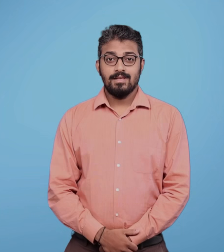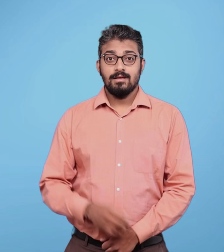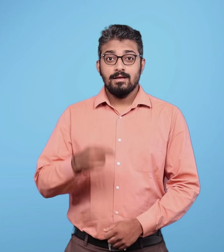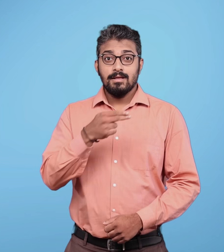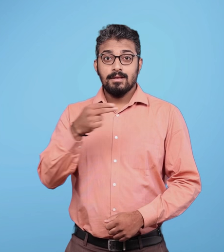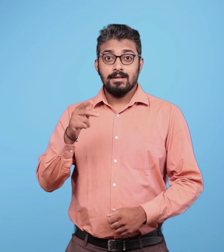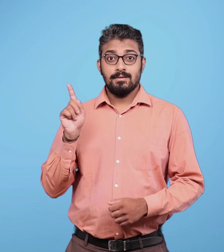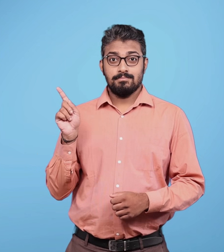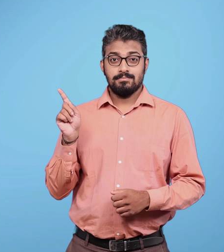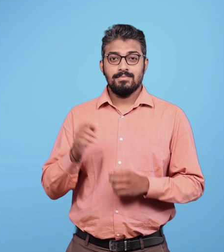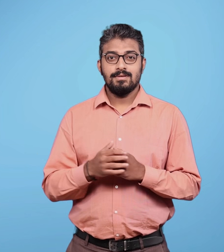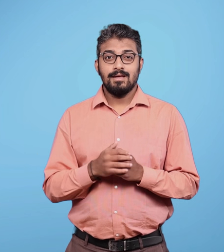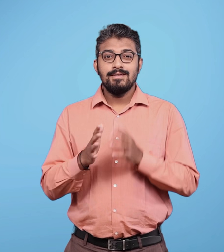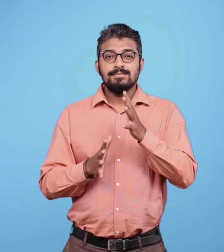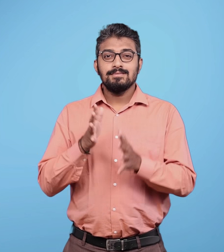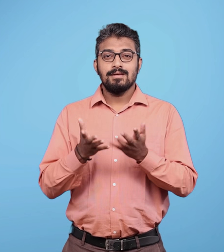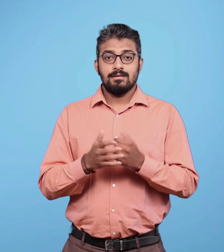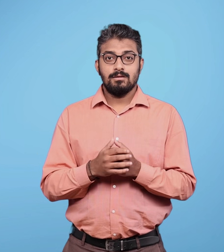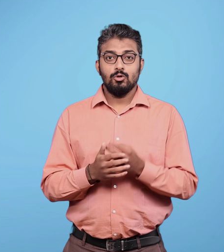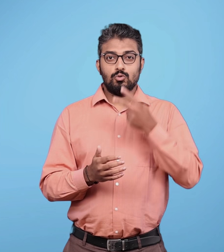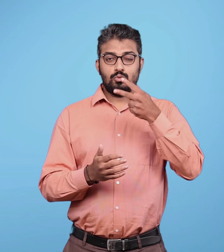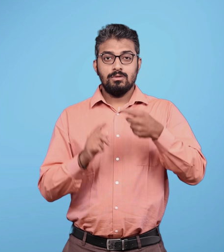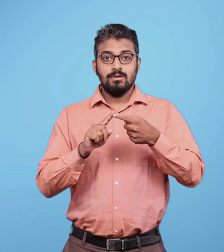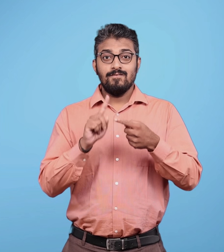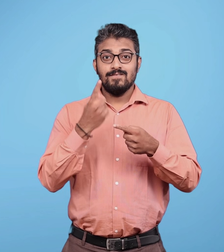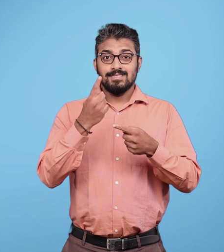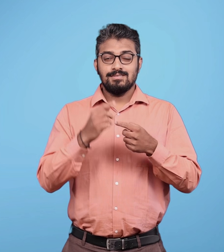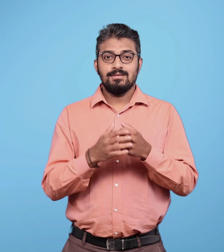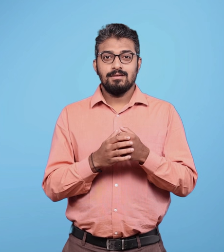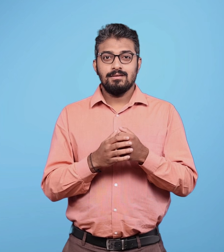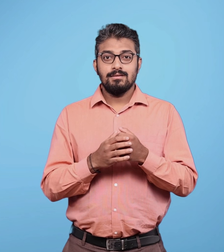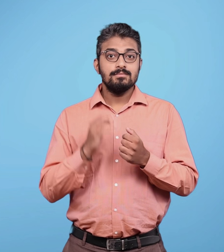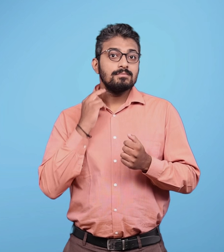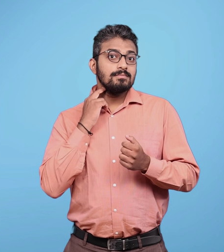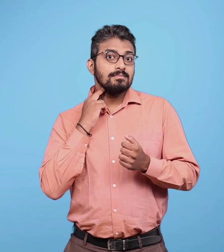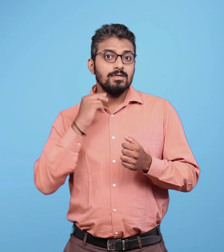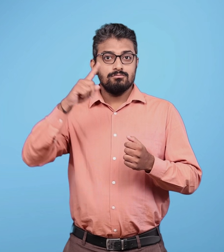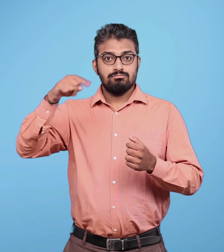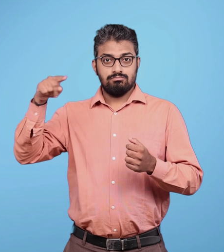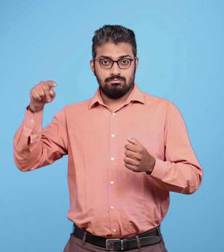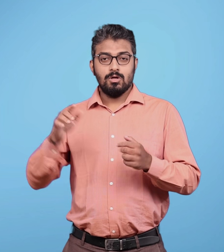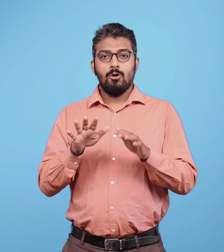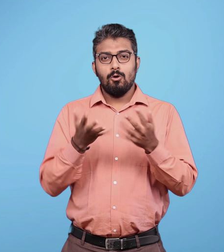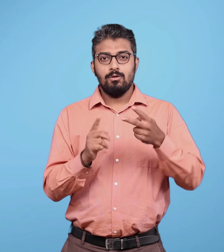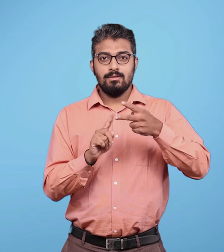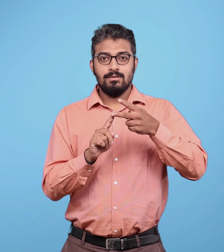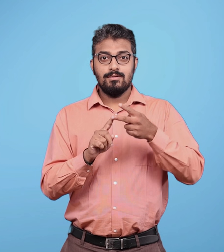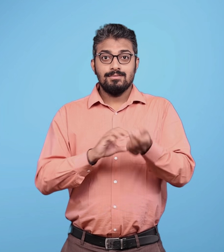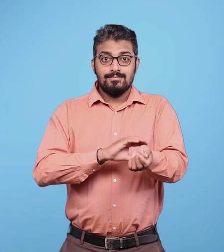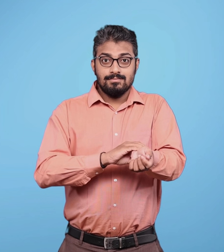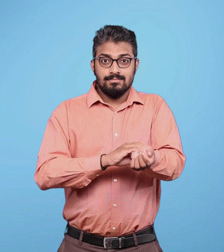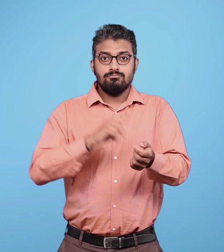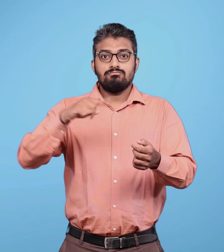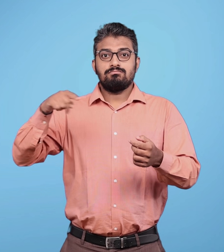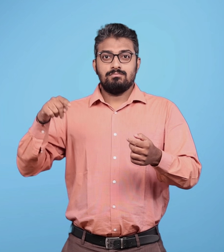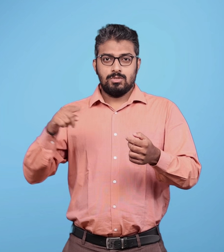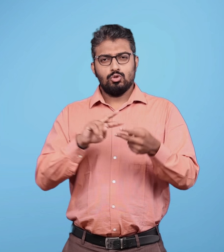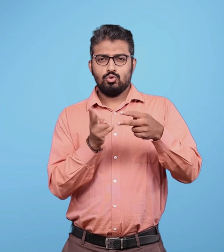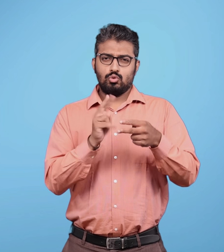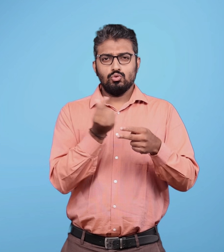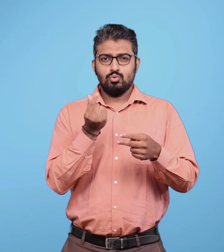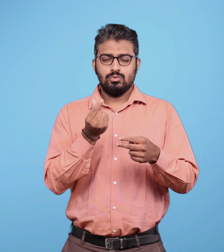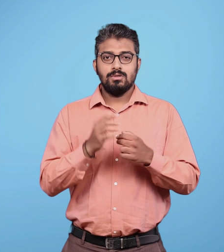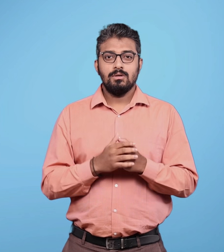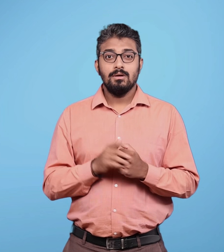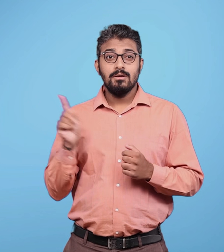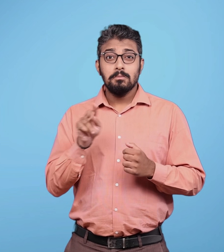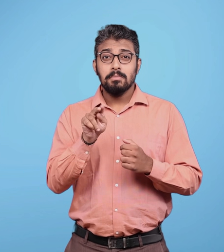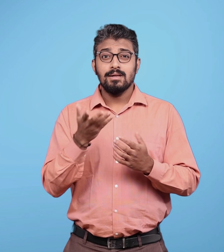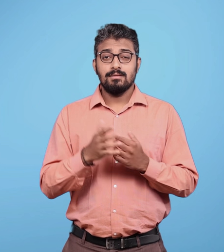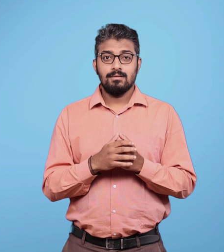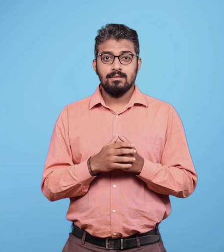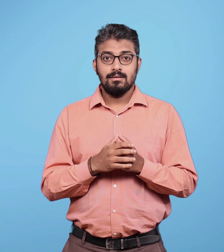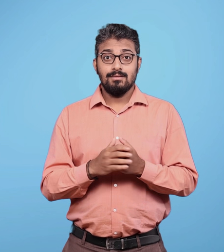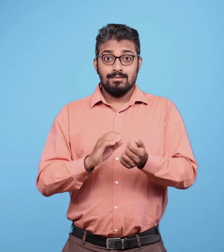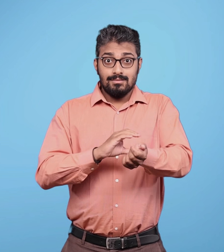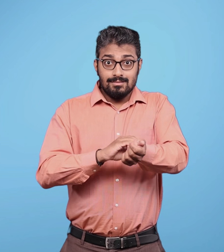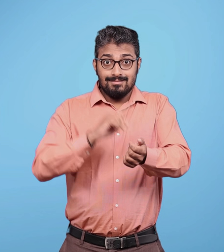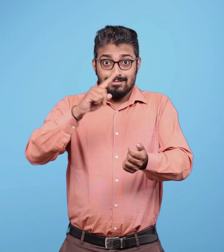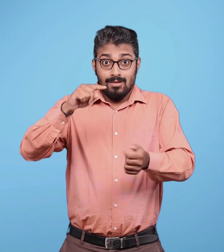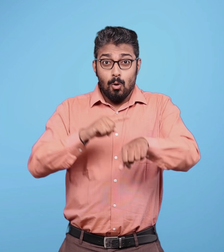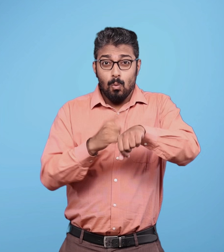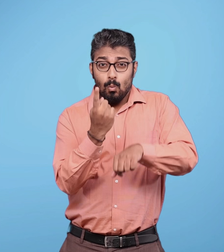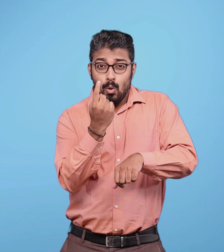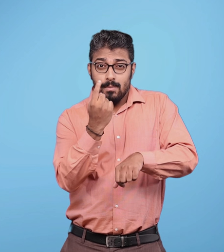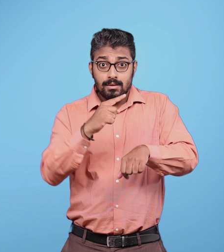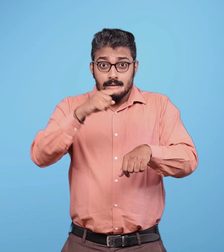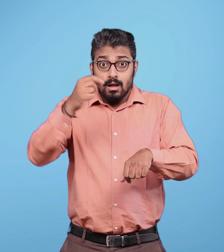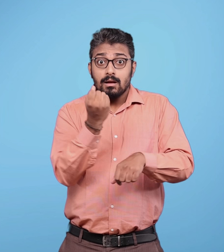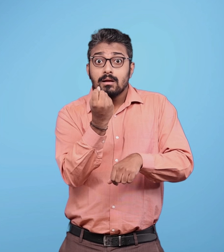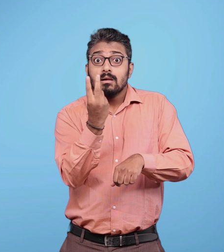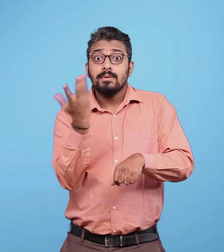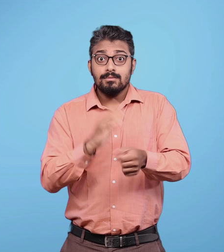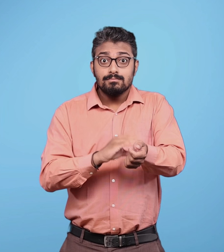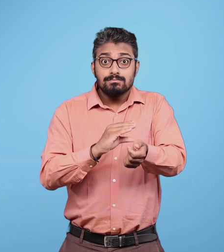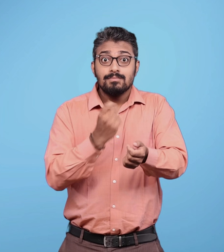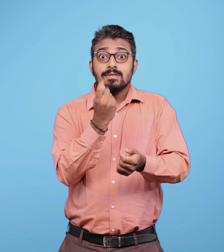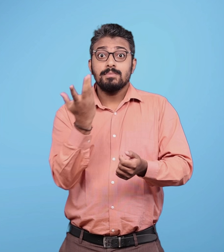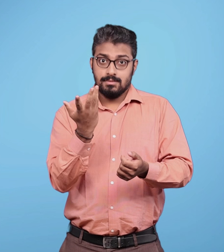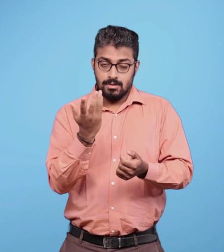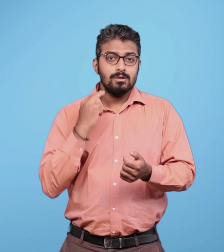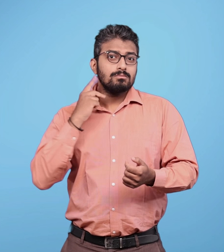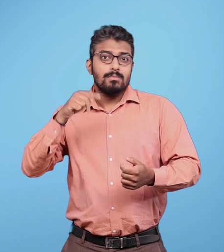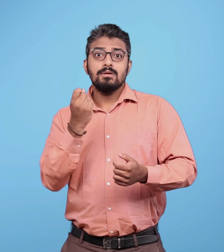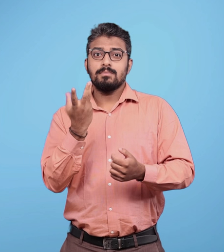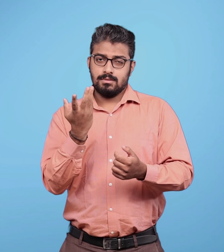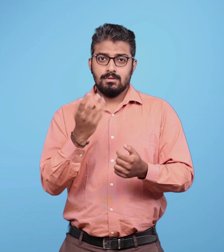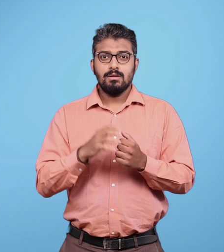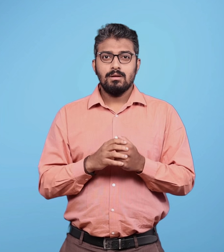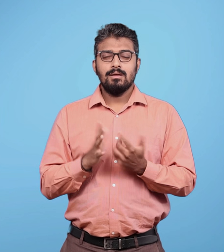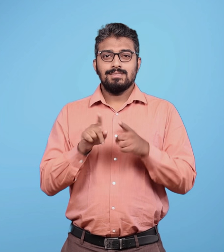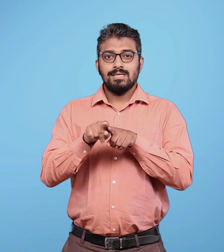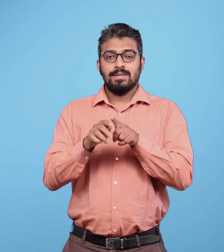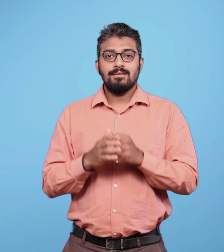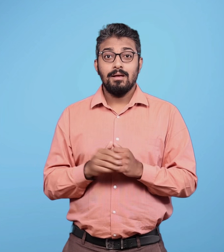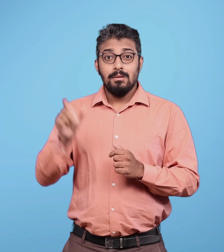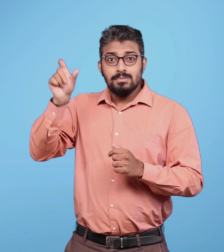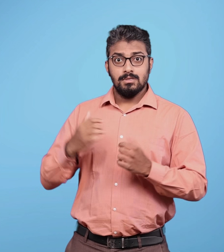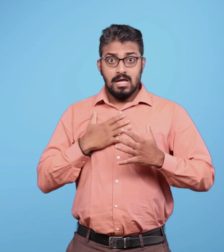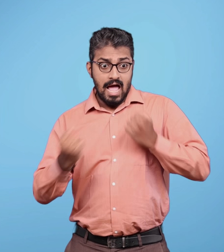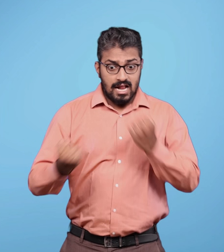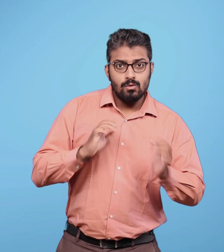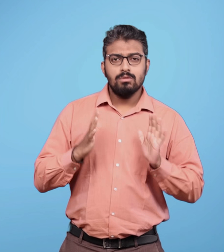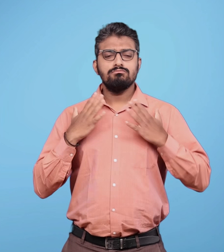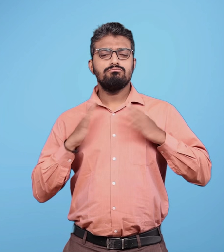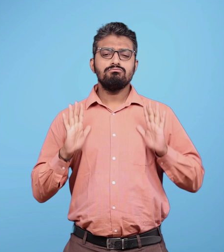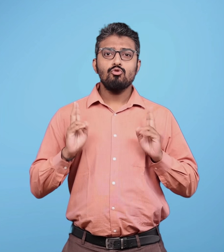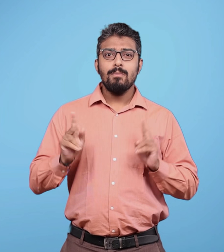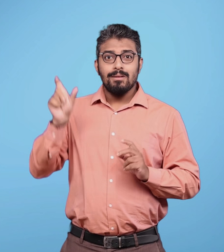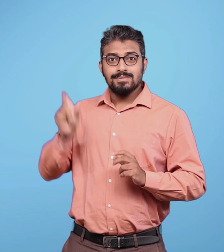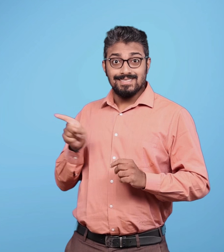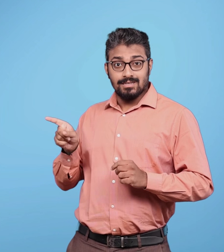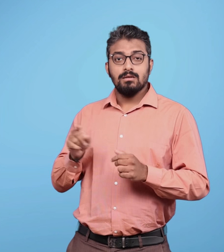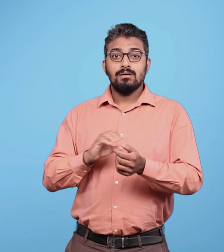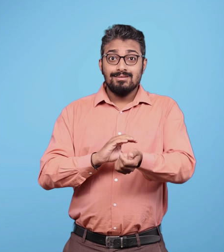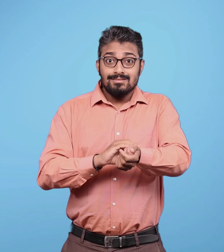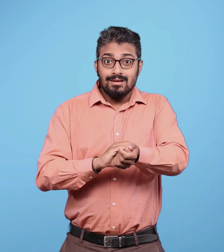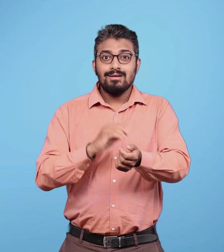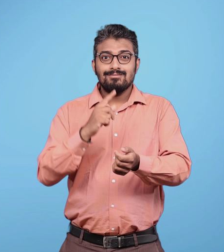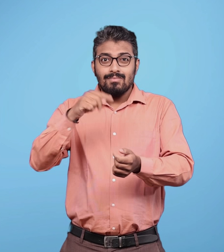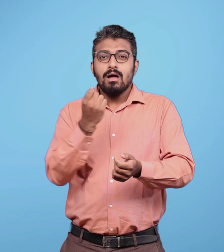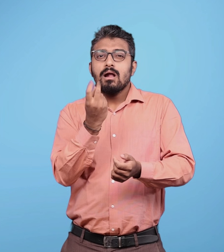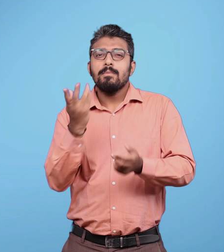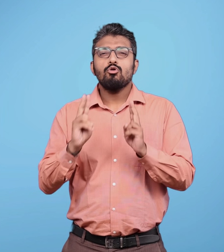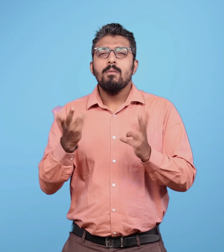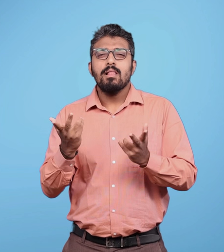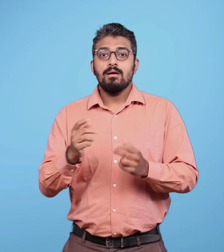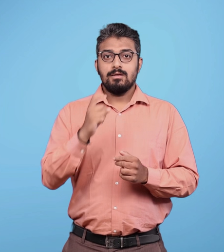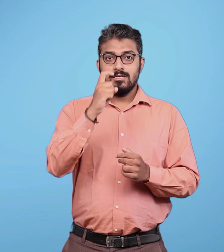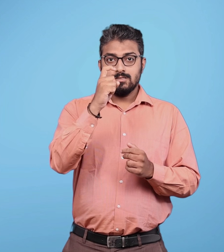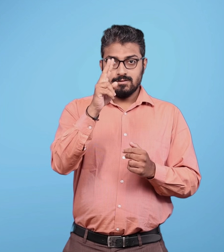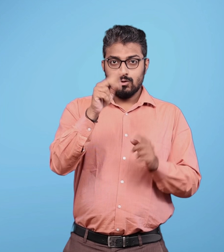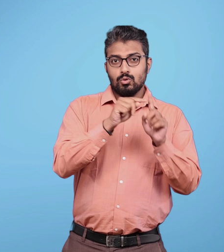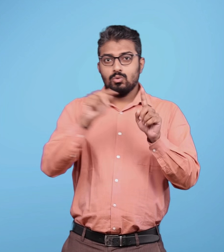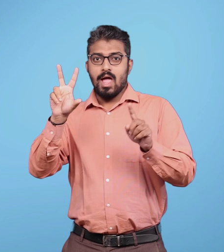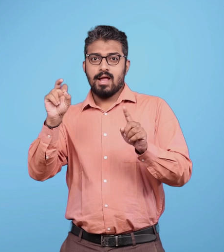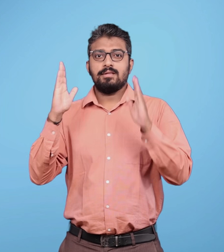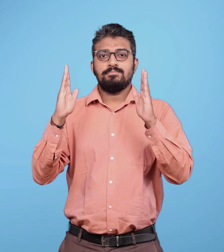pulse rate This is the sign for pulse rate. The number of pulse beats per minute is called the pulse rate. A resting person usually has a pulse rate between 72 and 80 beats per minute.